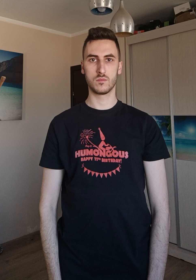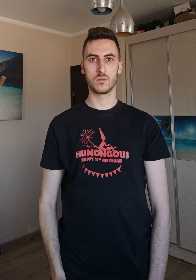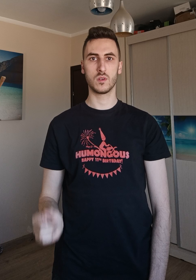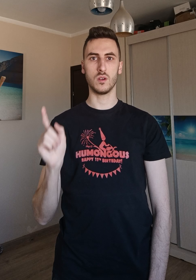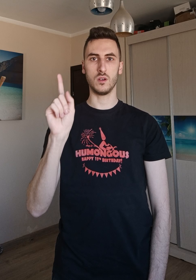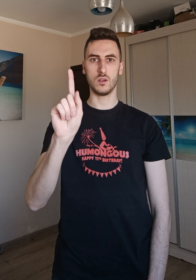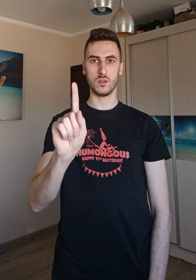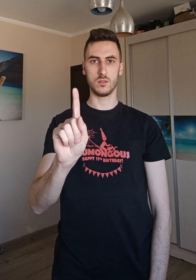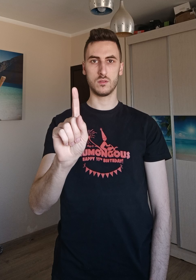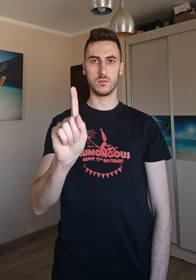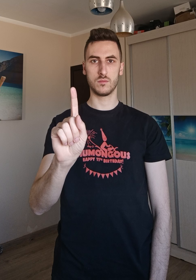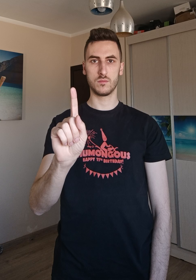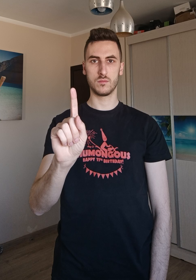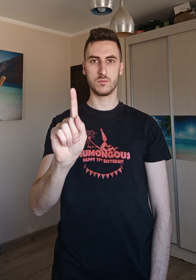אחד